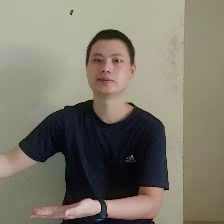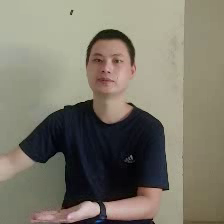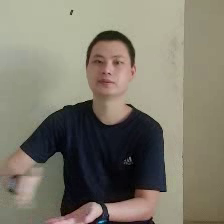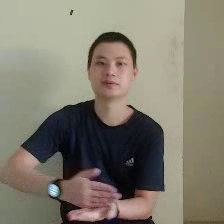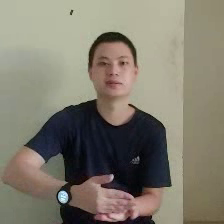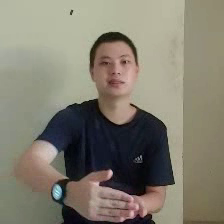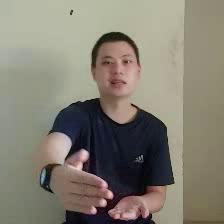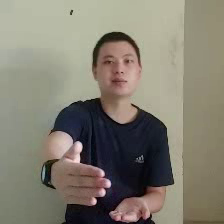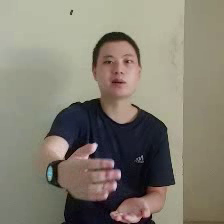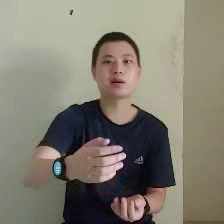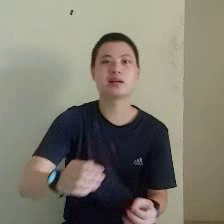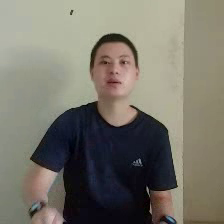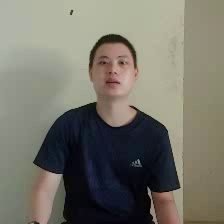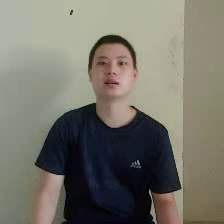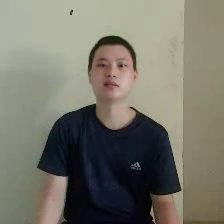San sẻ